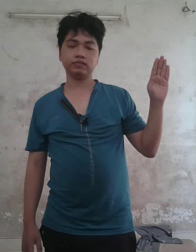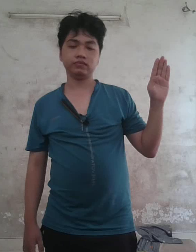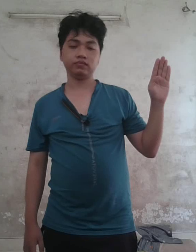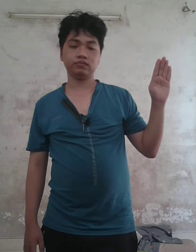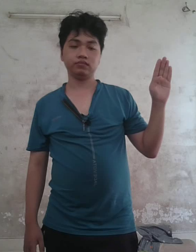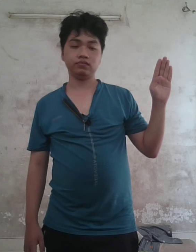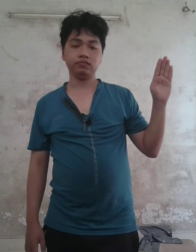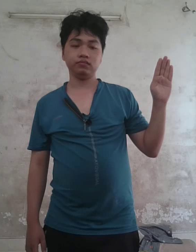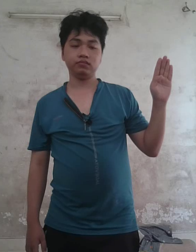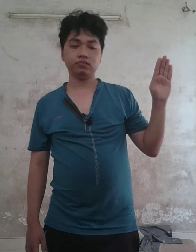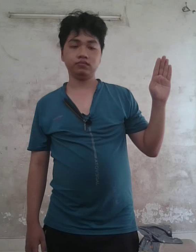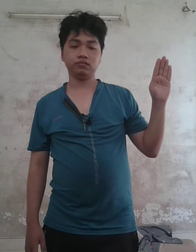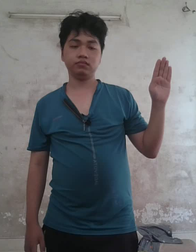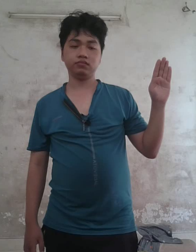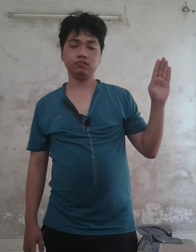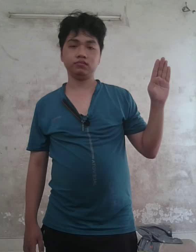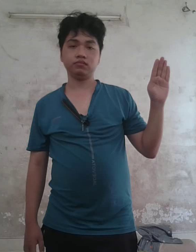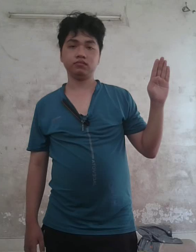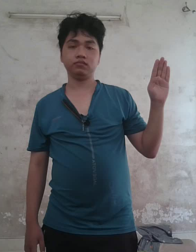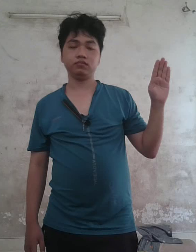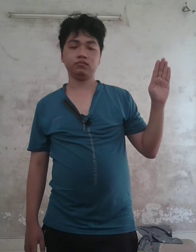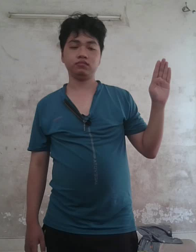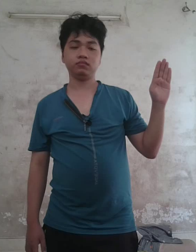b